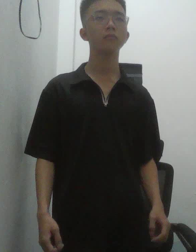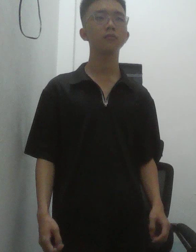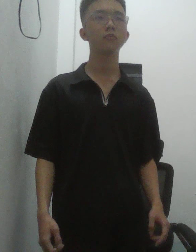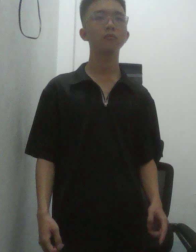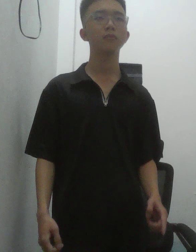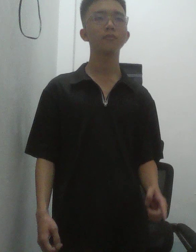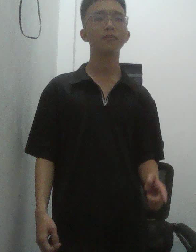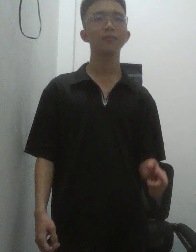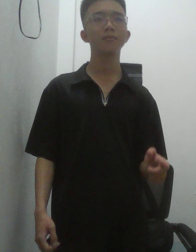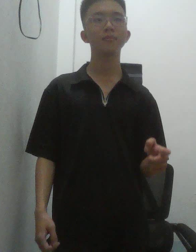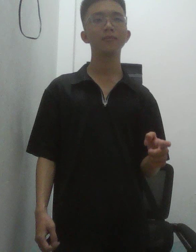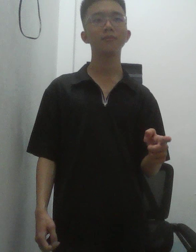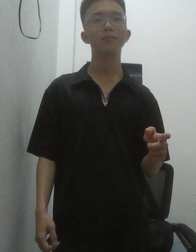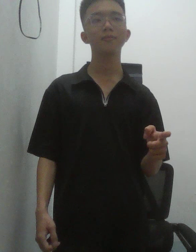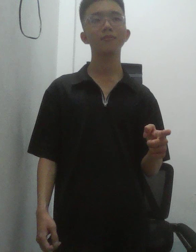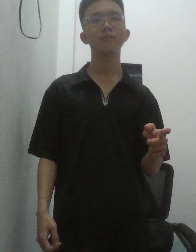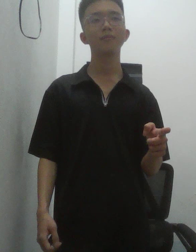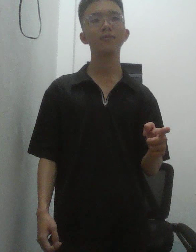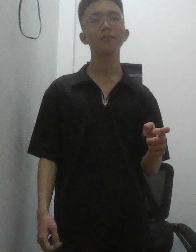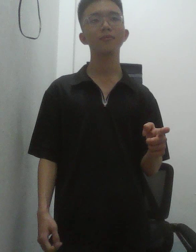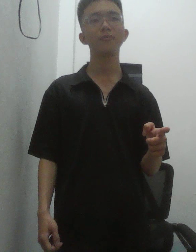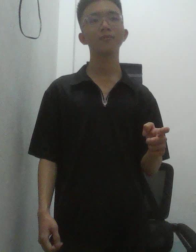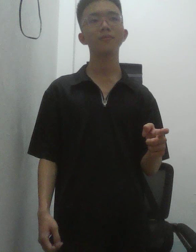ban